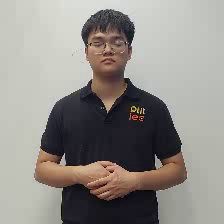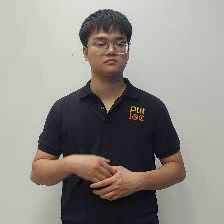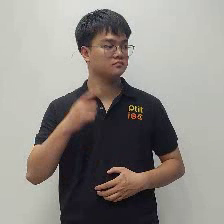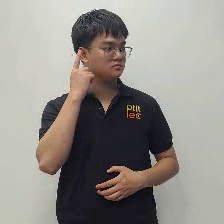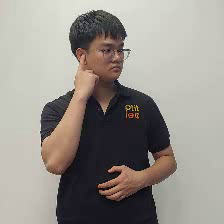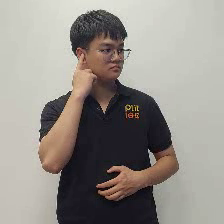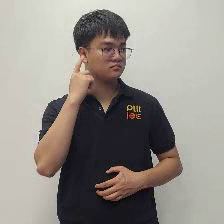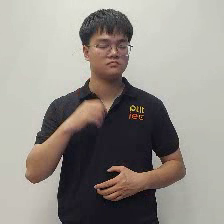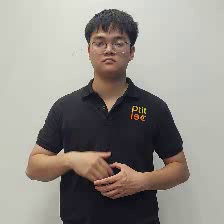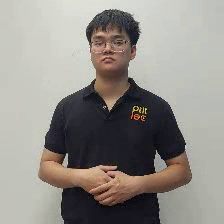Nghe